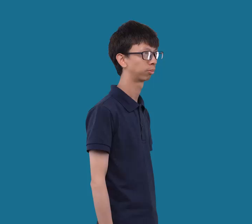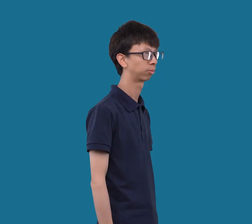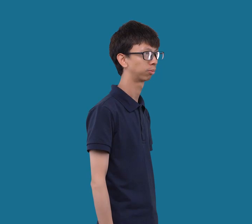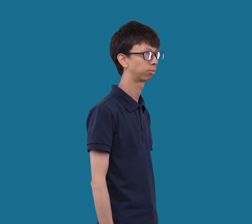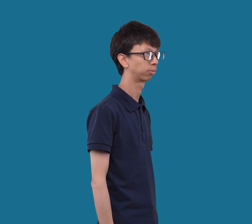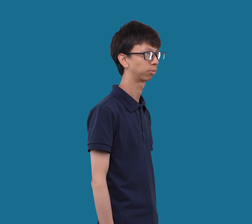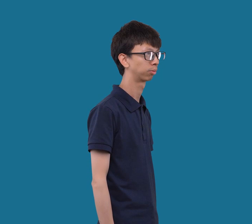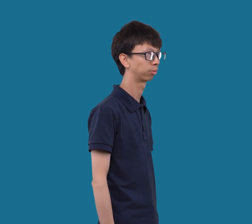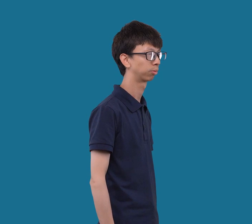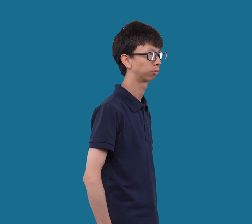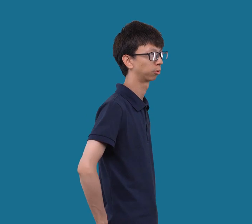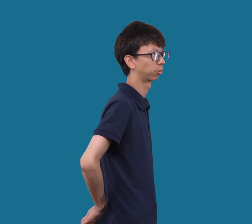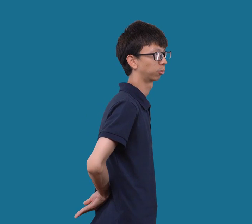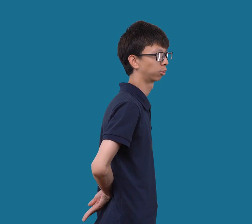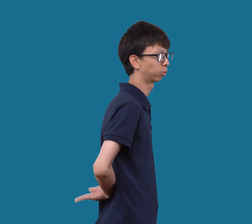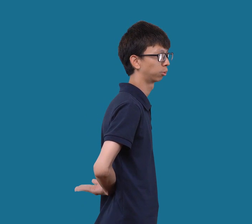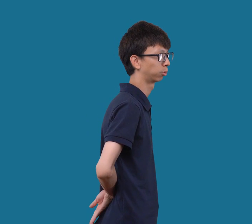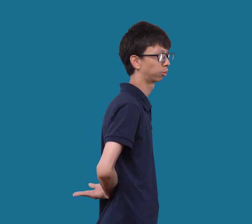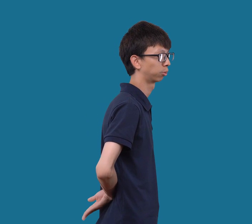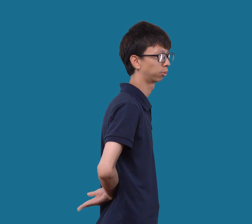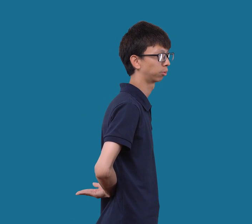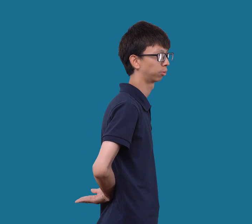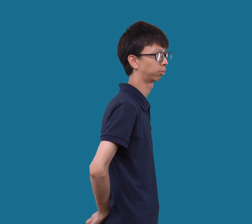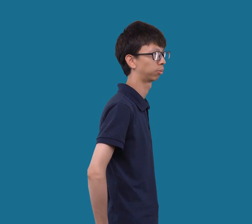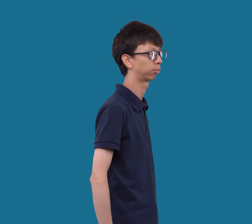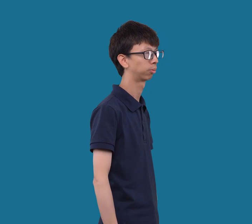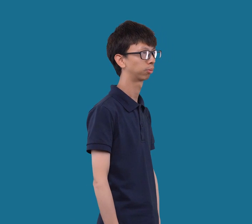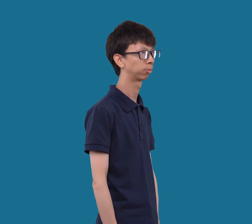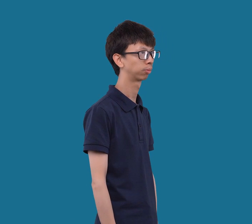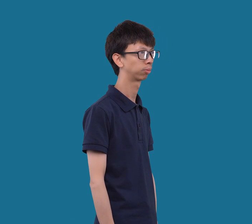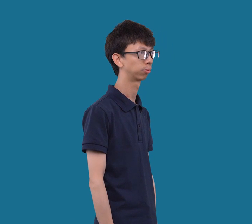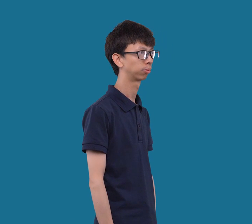đuôi